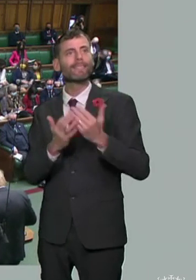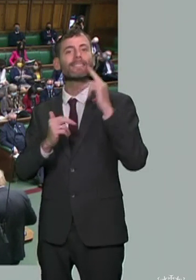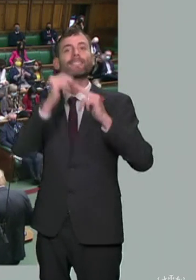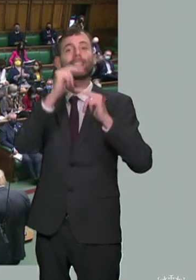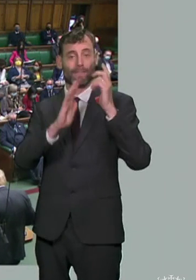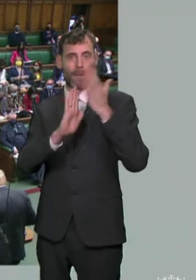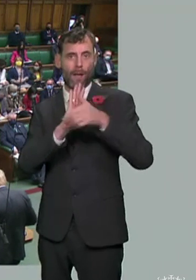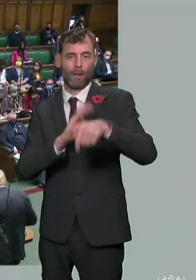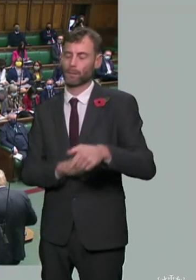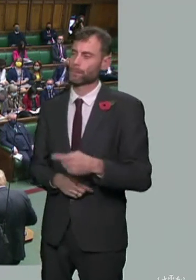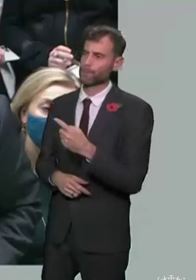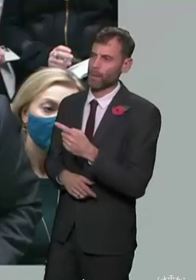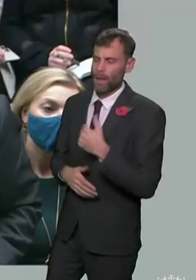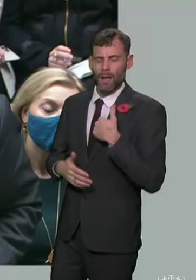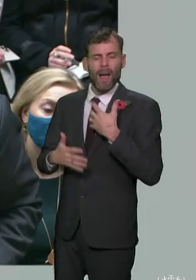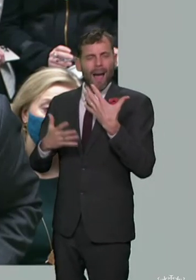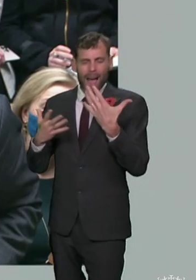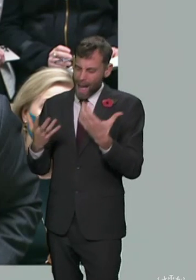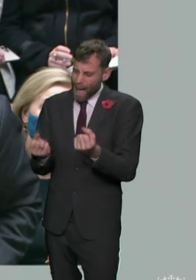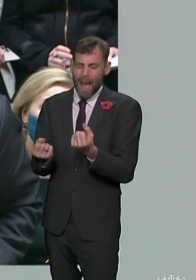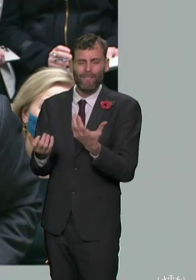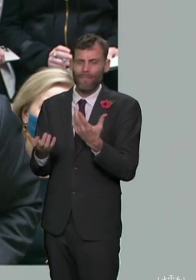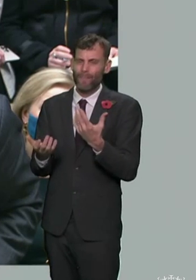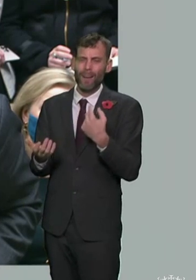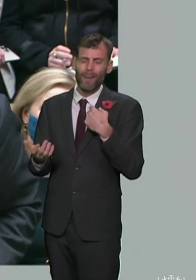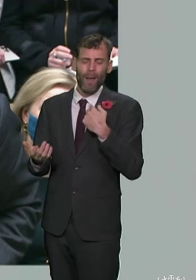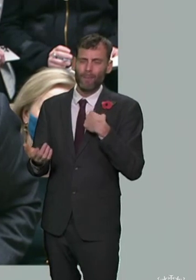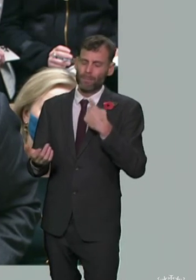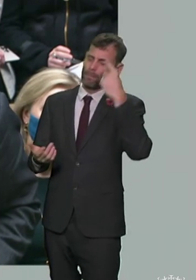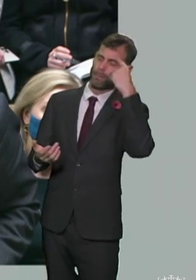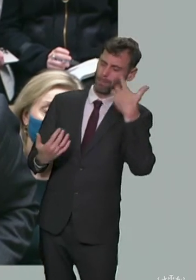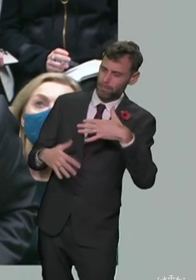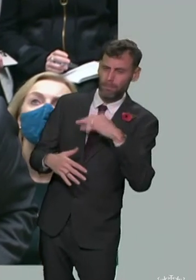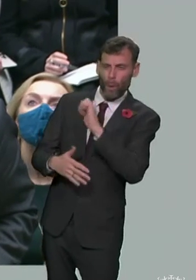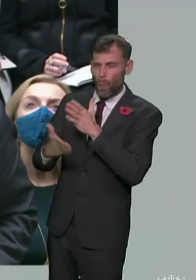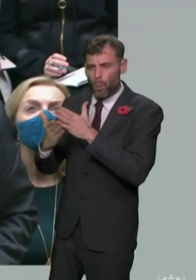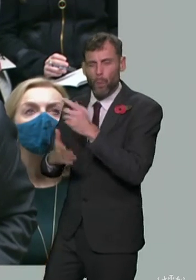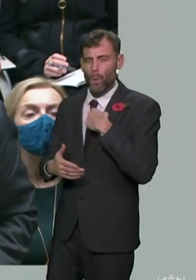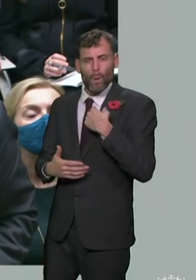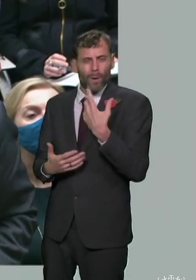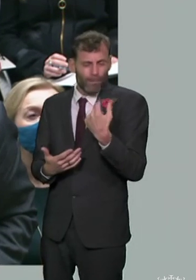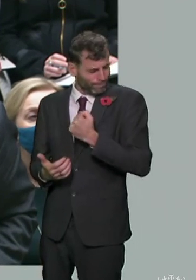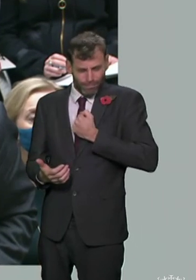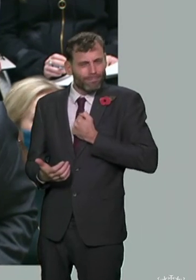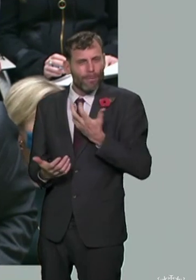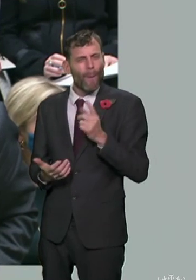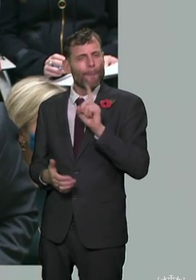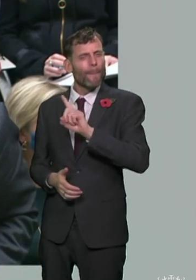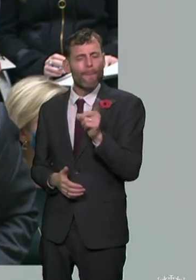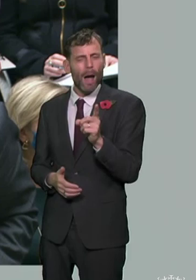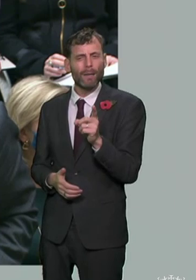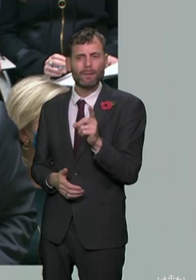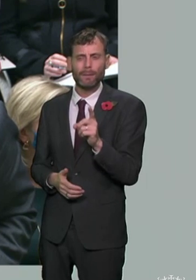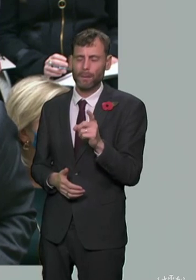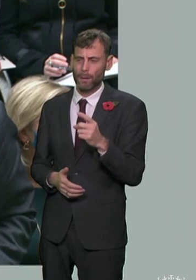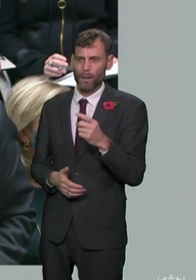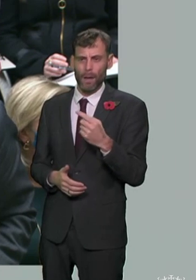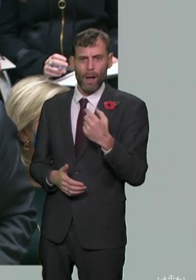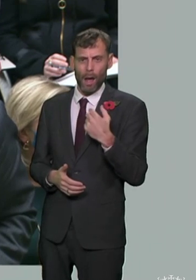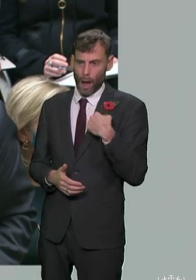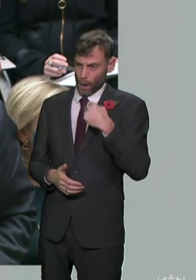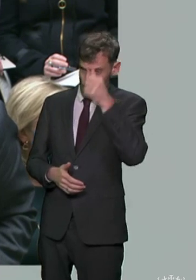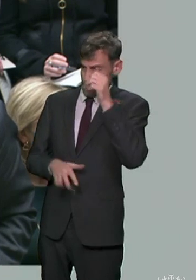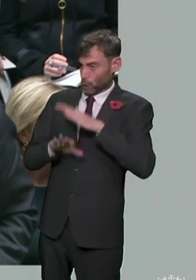I have every sympathy with the honourable Gentleman’s constituent— I certainly do.